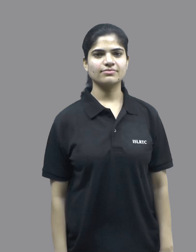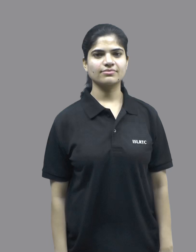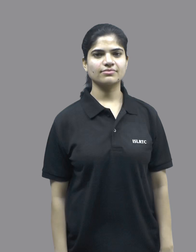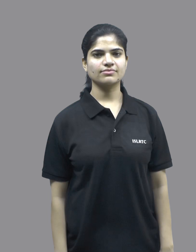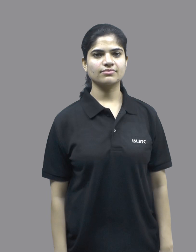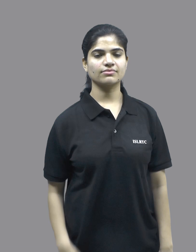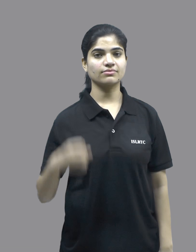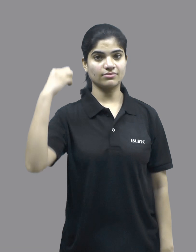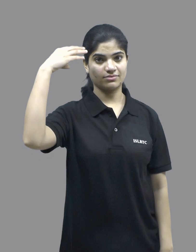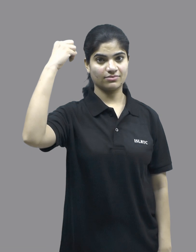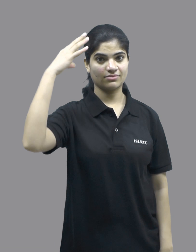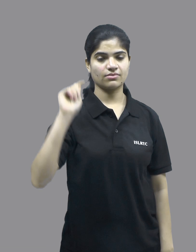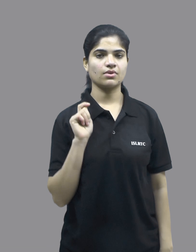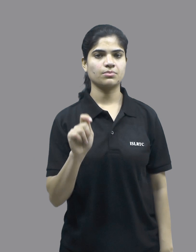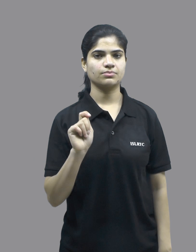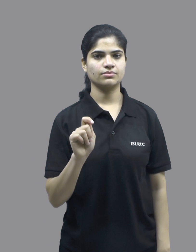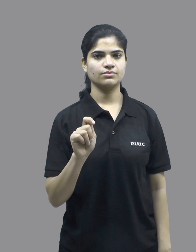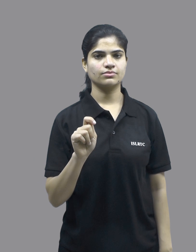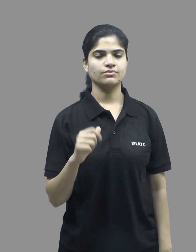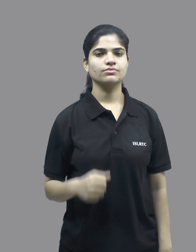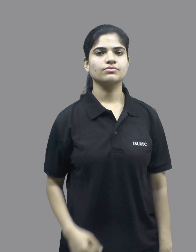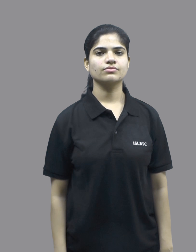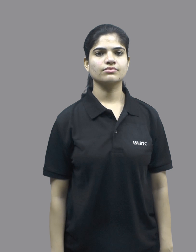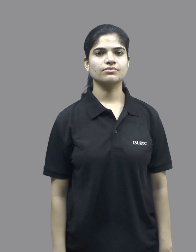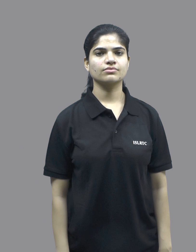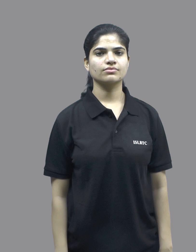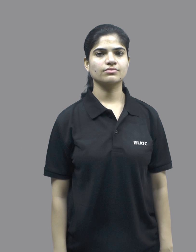Electrician